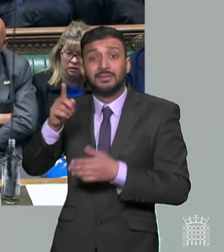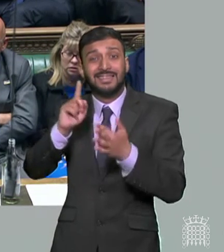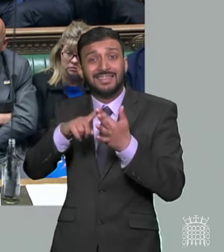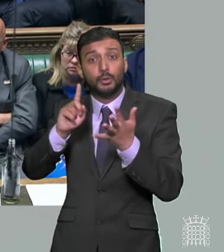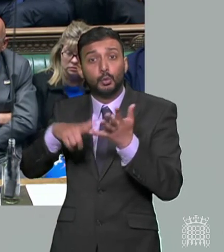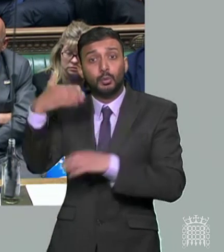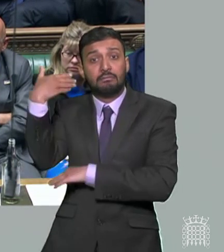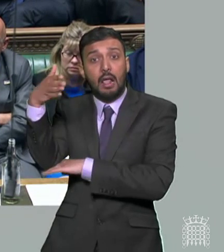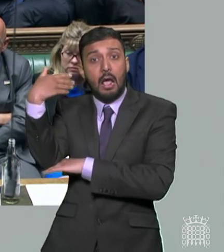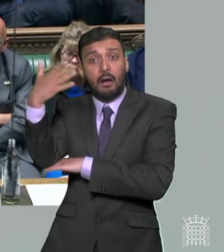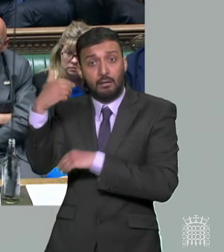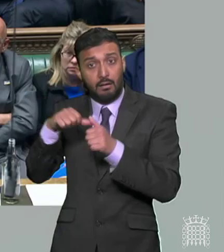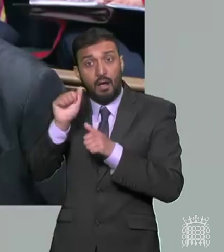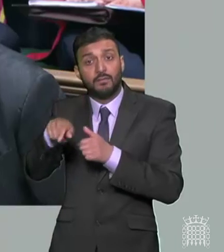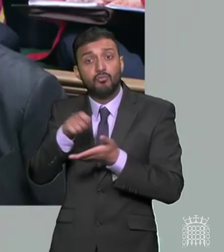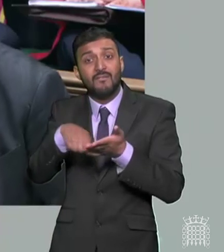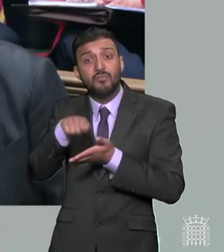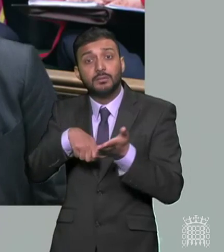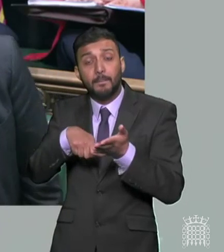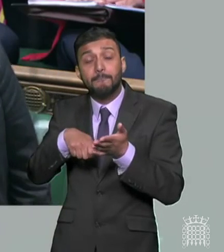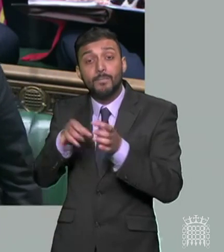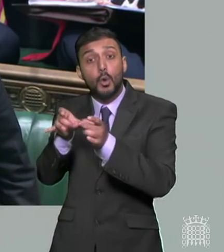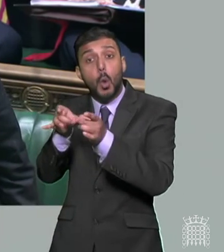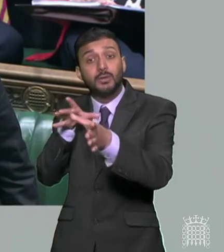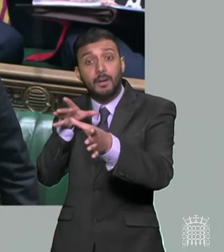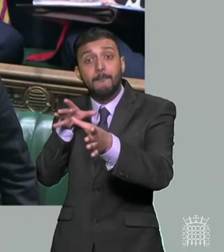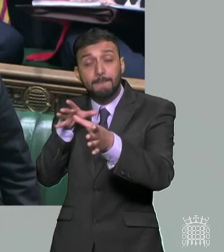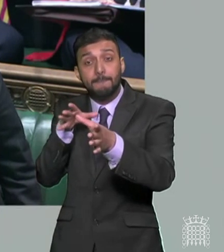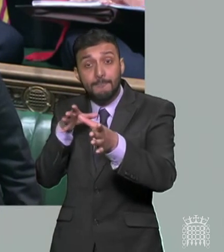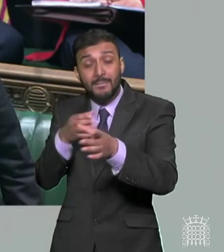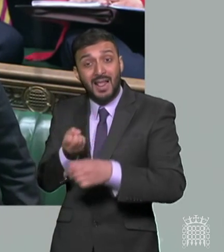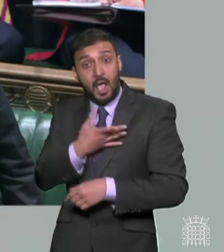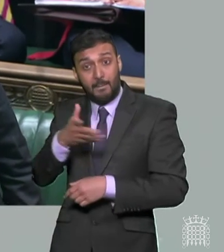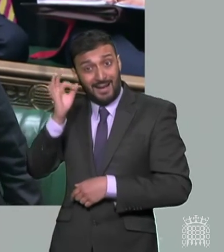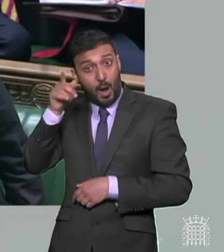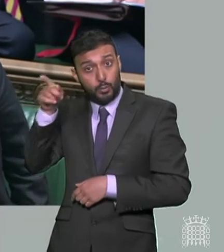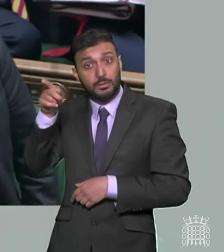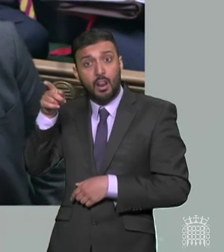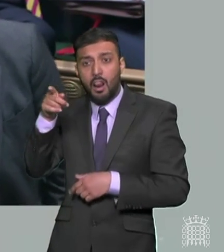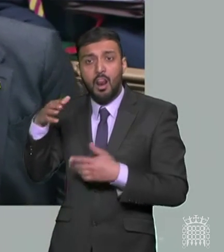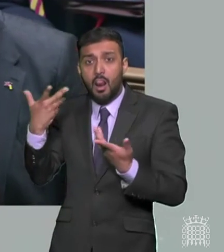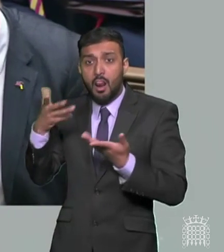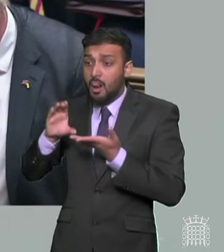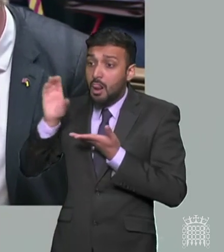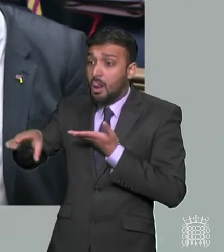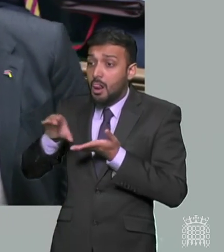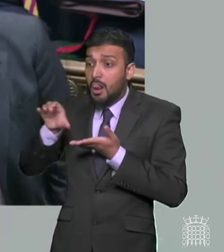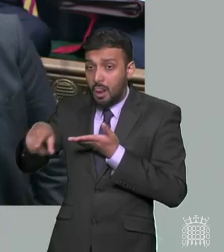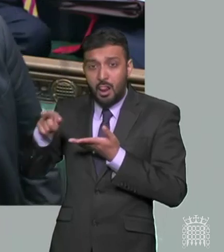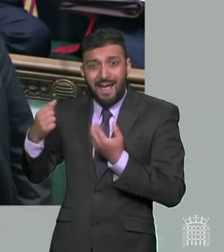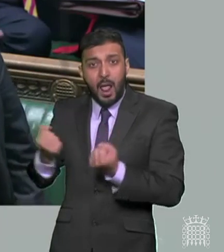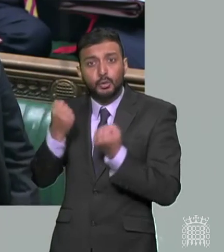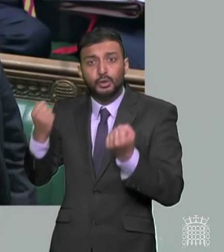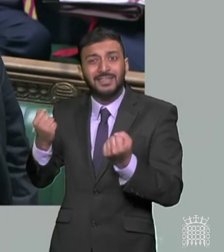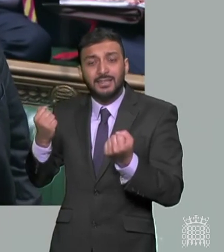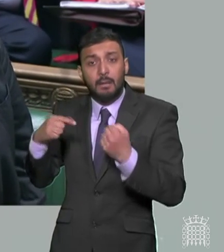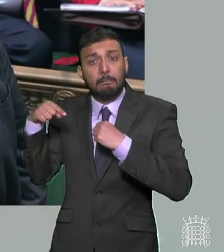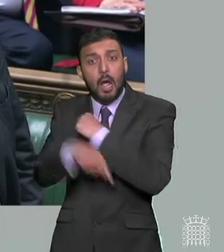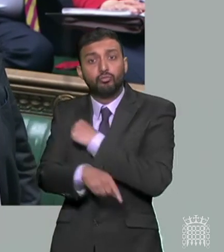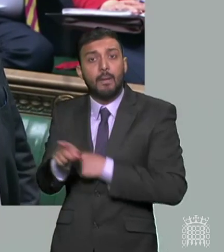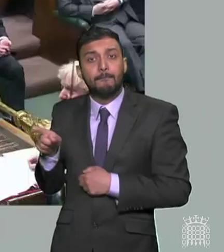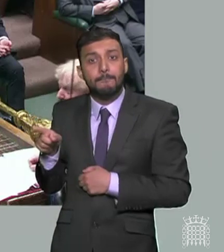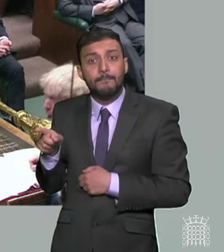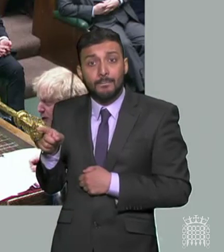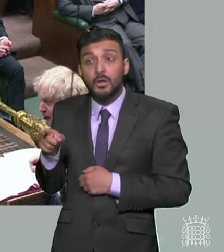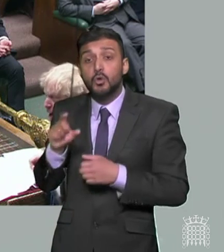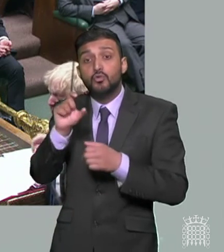Labour-run Nottingham Council—bankrupt because of its investment in some communist energy plan, of the kind that he now favours; he should apologise for it.